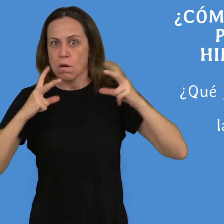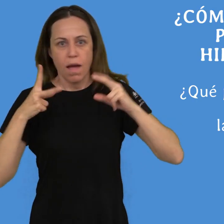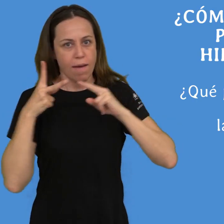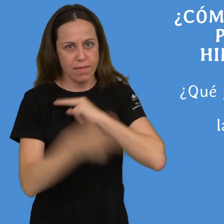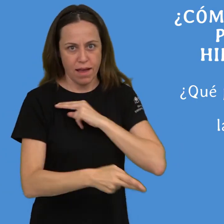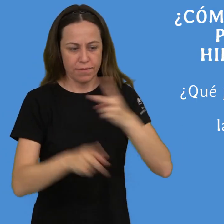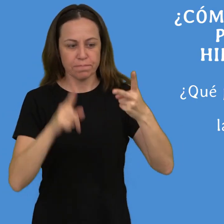evitar